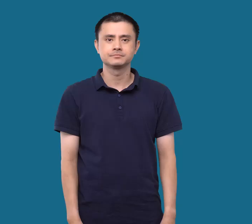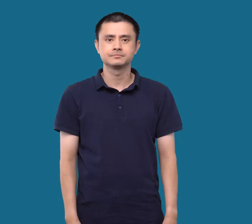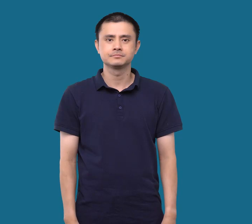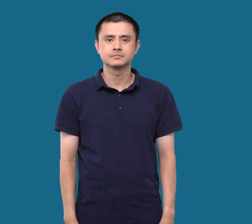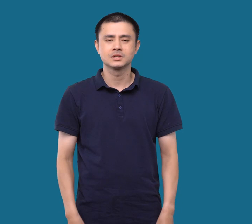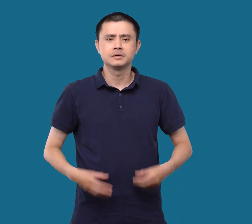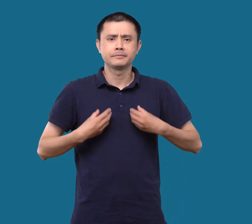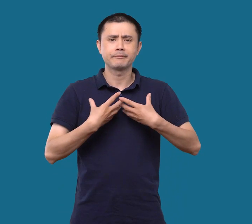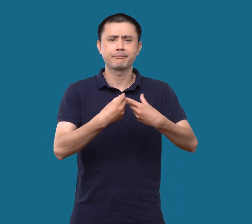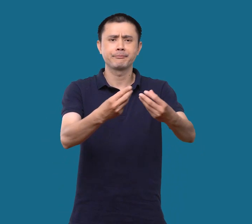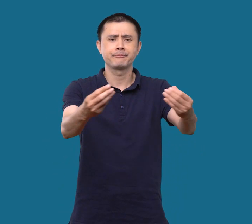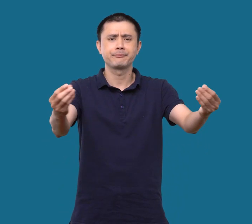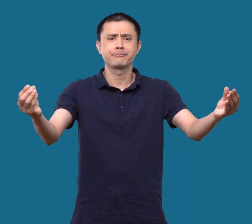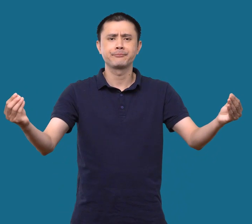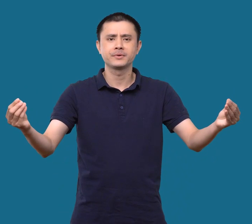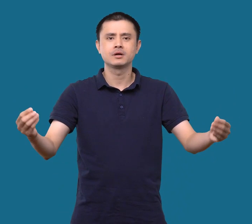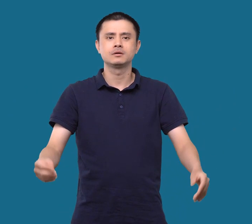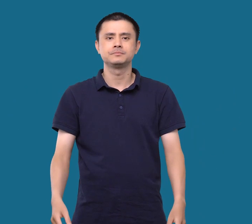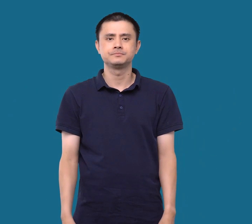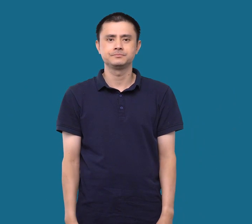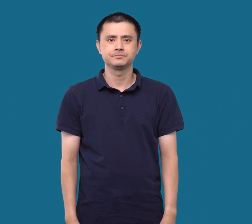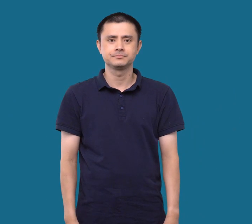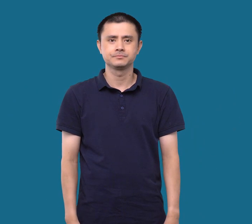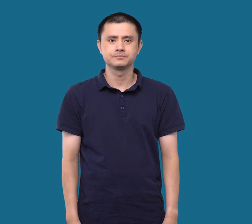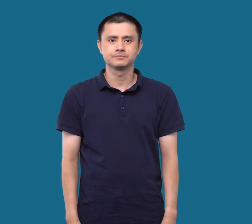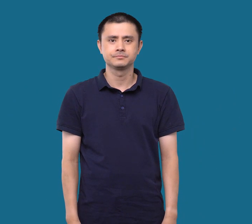lây nhiễm